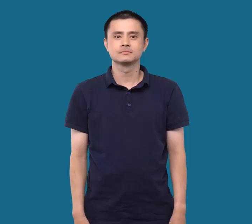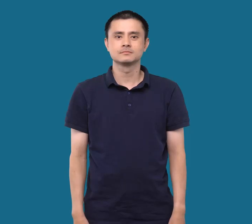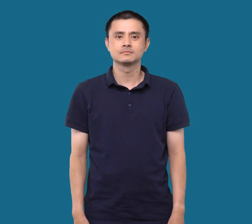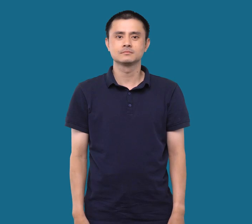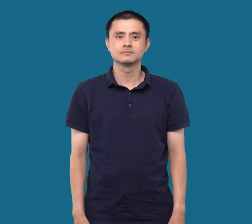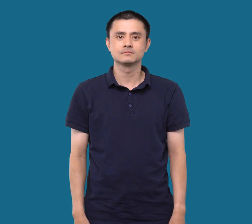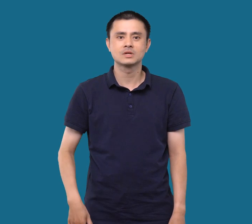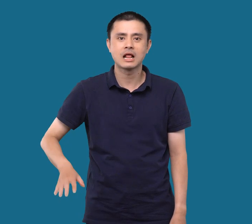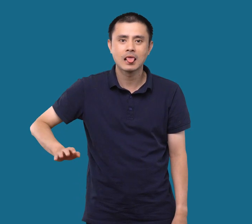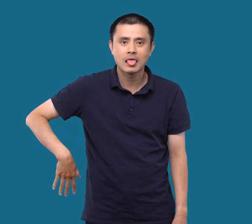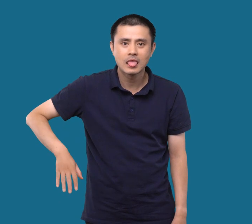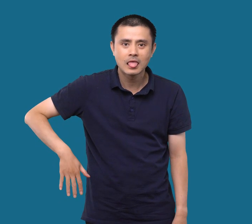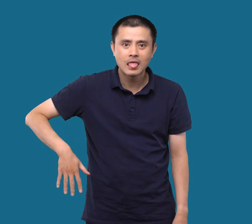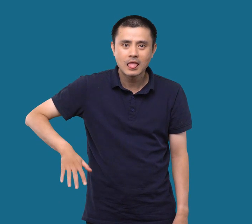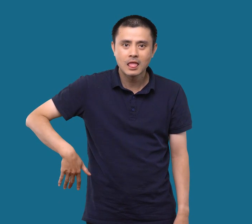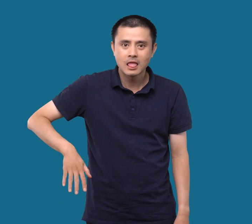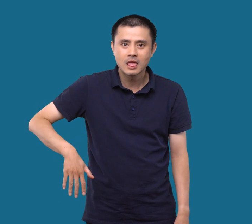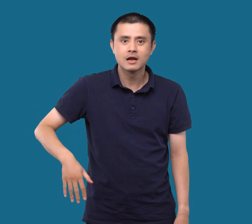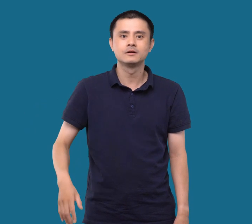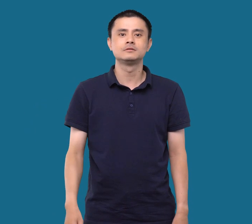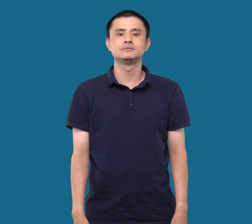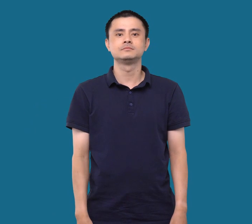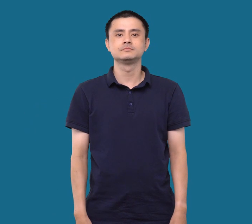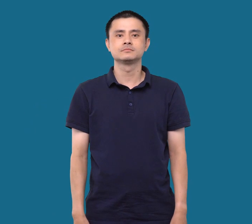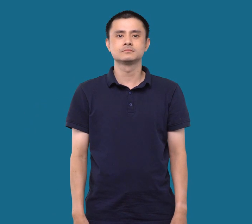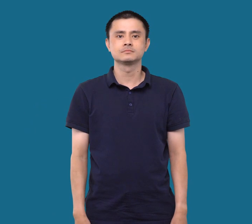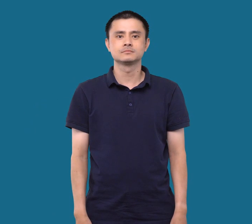muộn